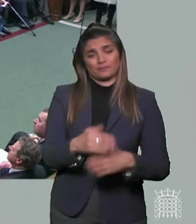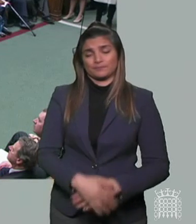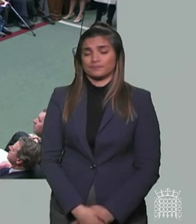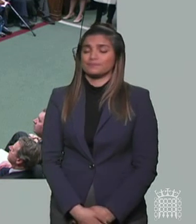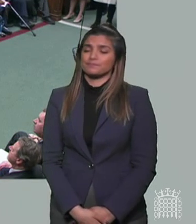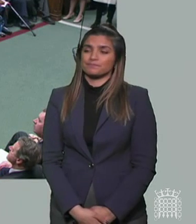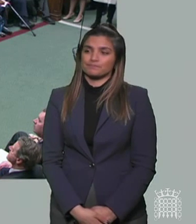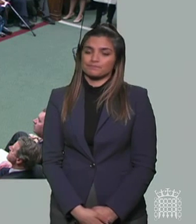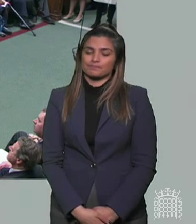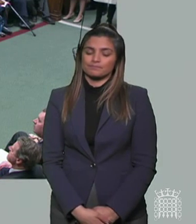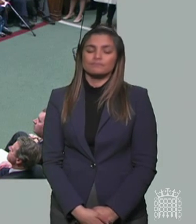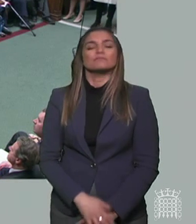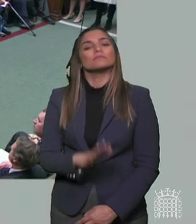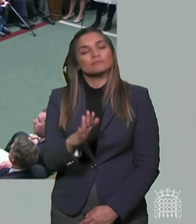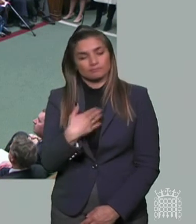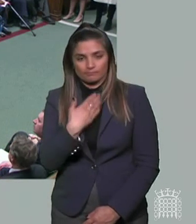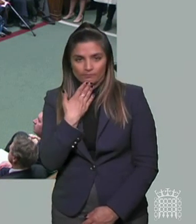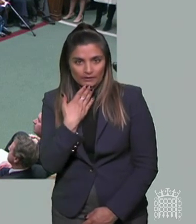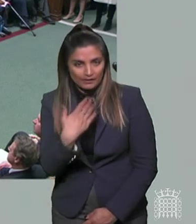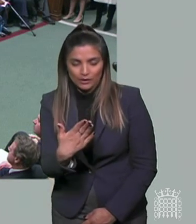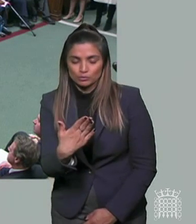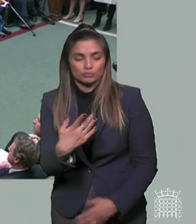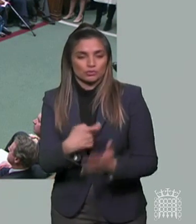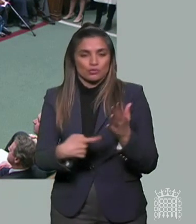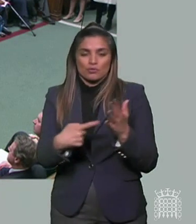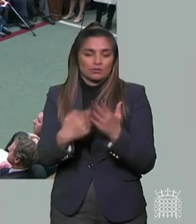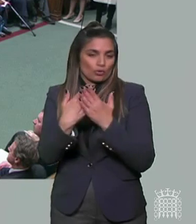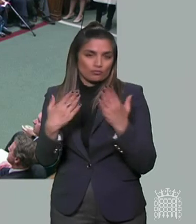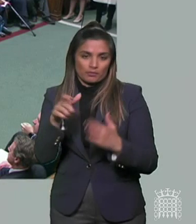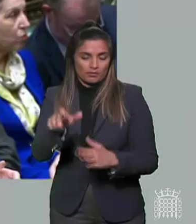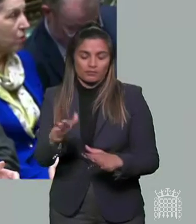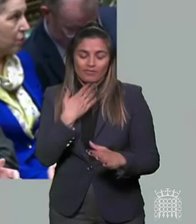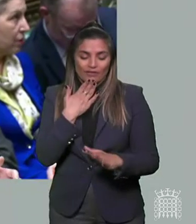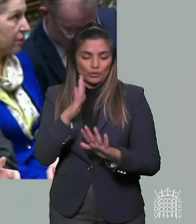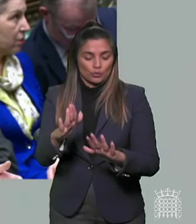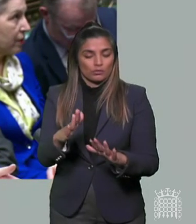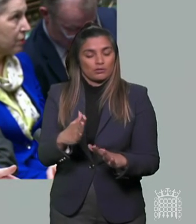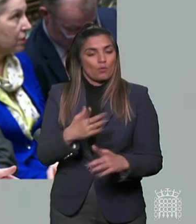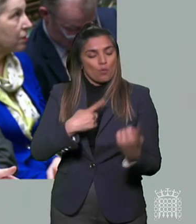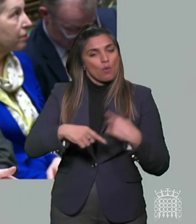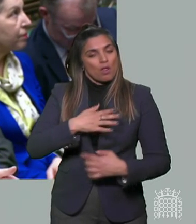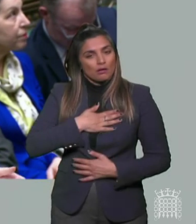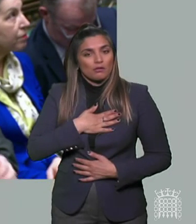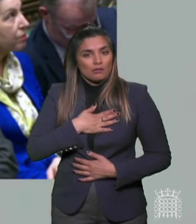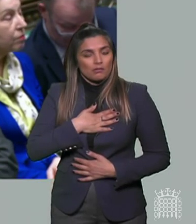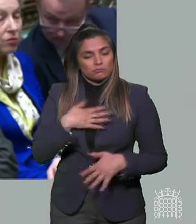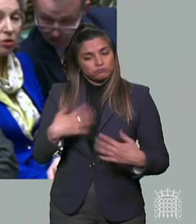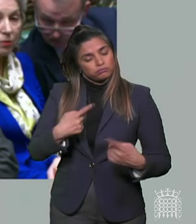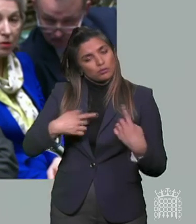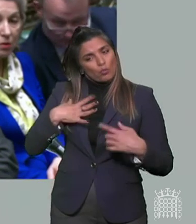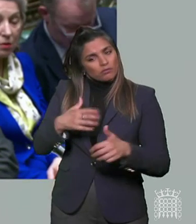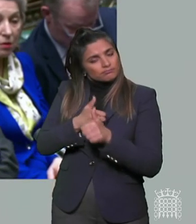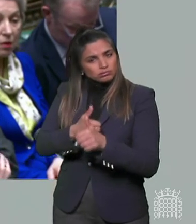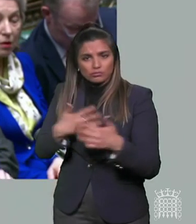May I thank the right honourable Gentleman for all he is doing? This is a heart-rending situation; we want to do everything we can.